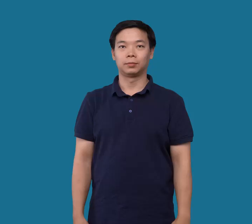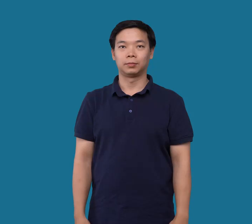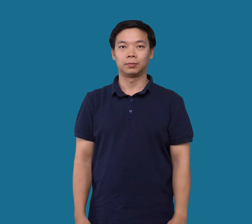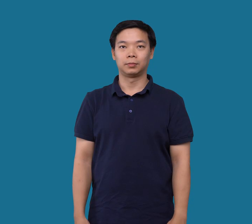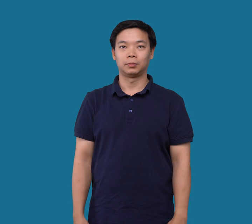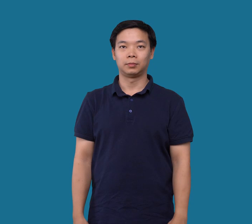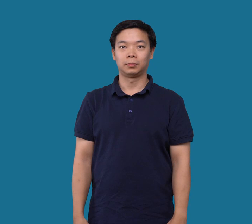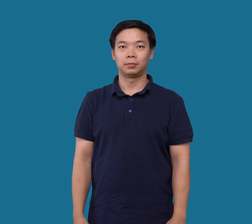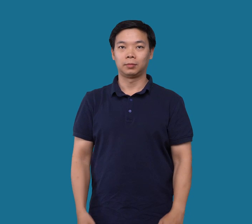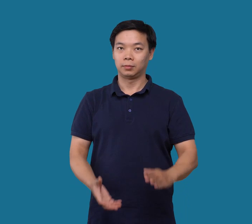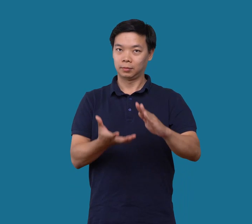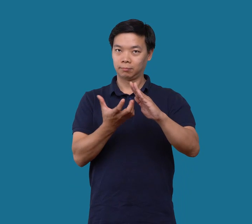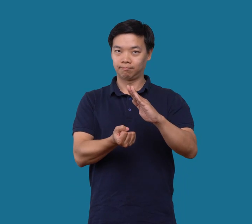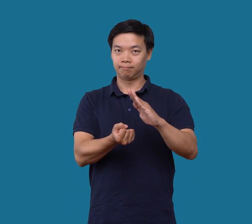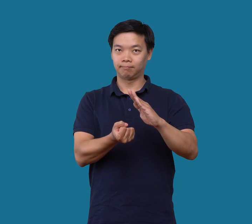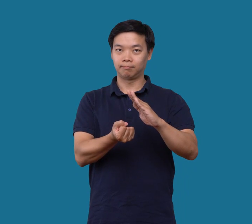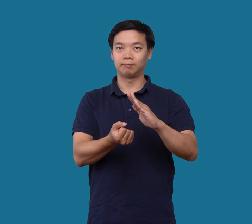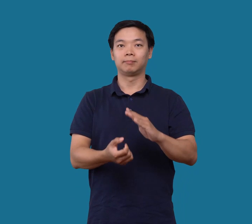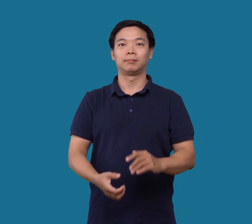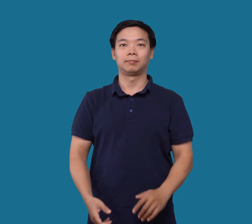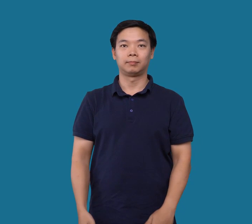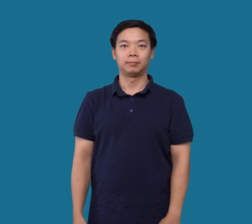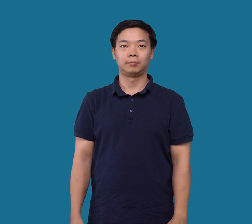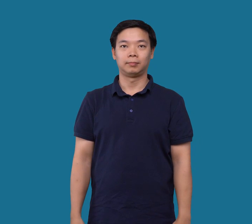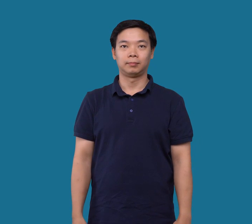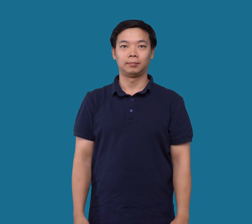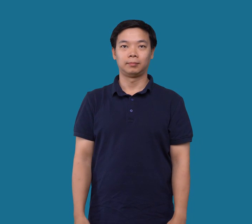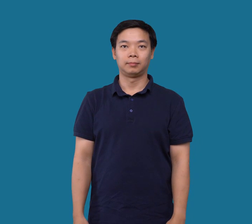hiệu cầm đồ